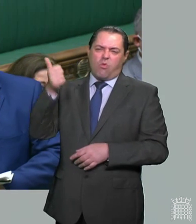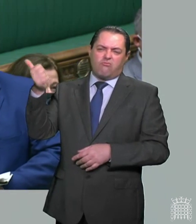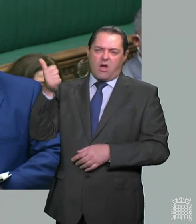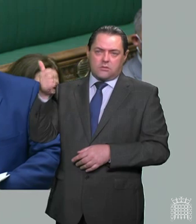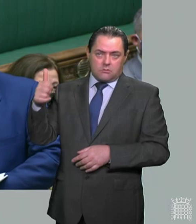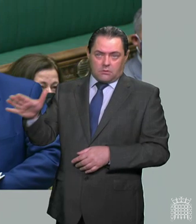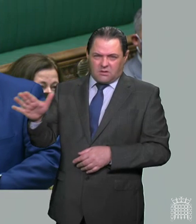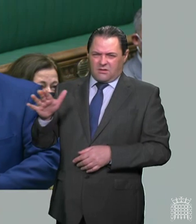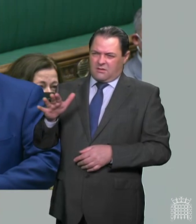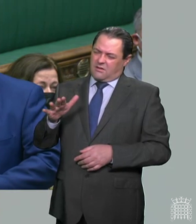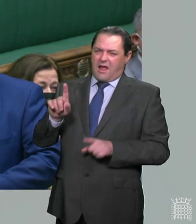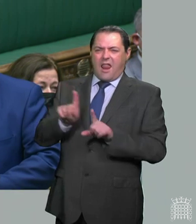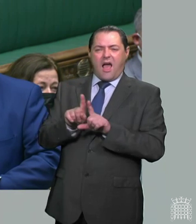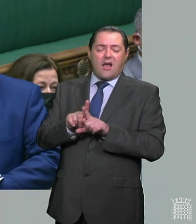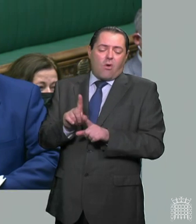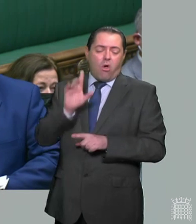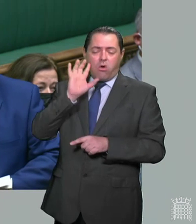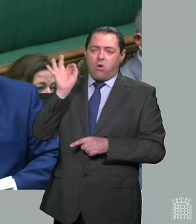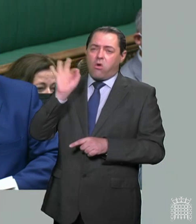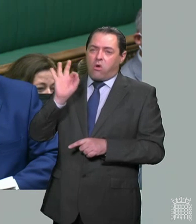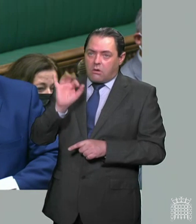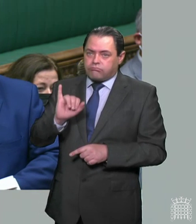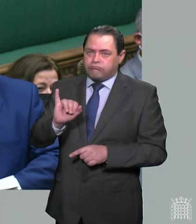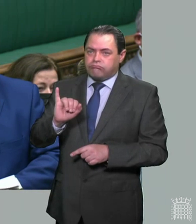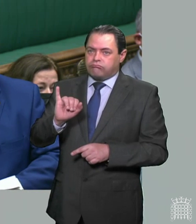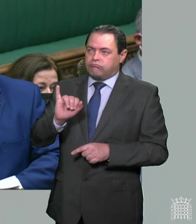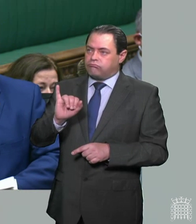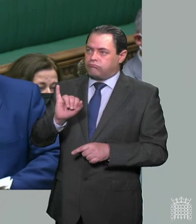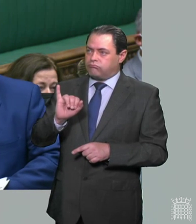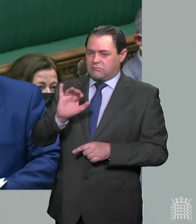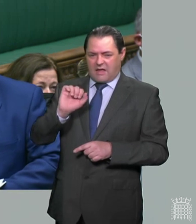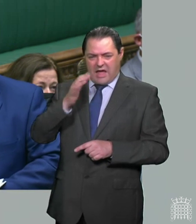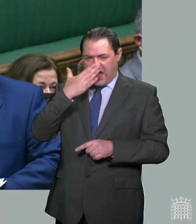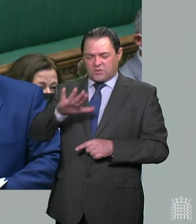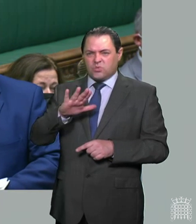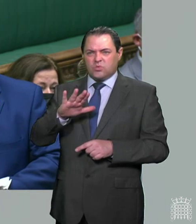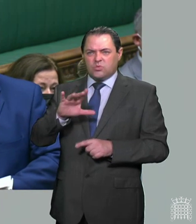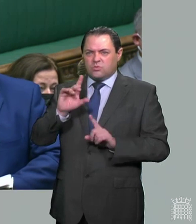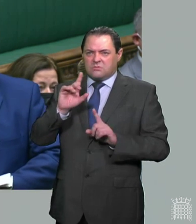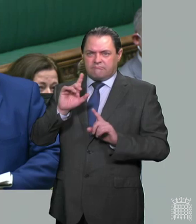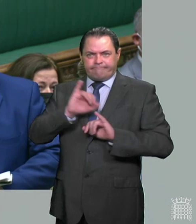Such a glib attitude towards human life is indefensible.